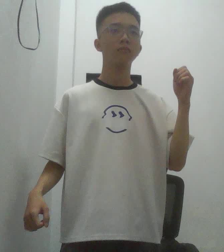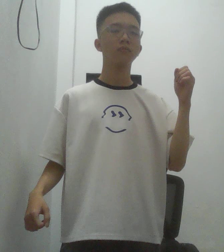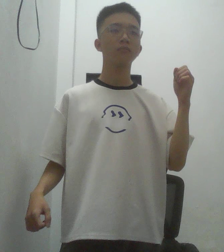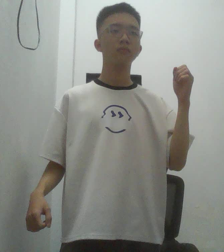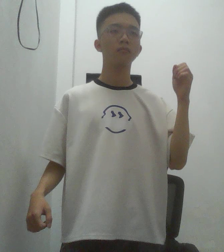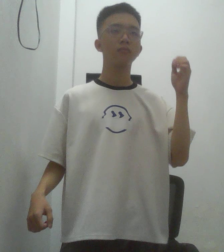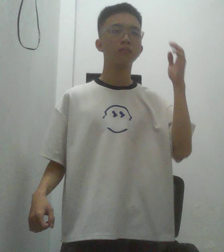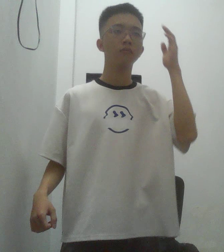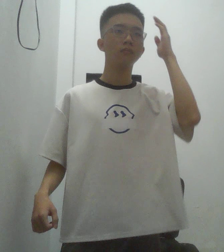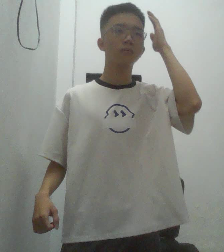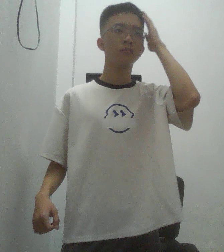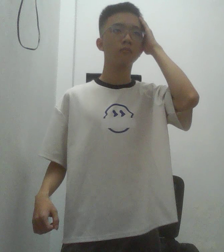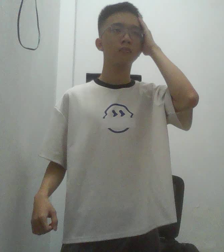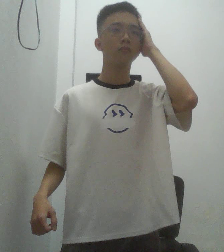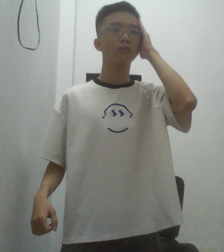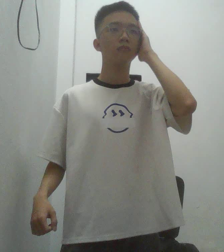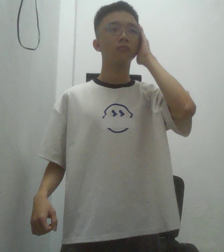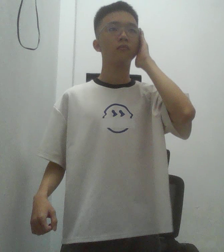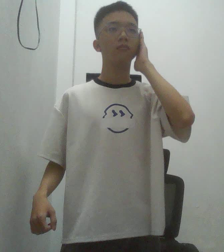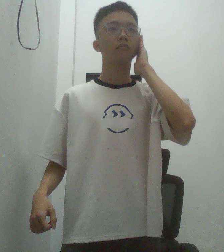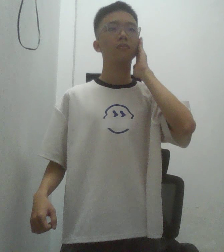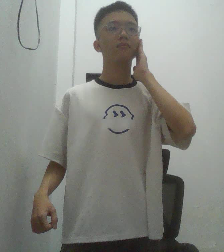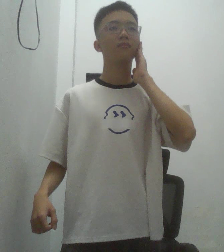dep